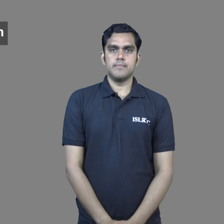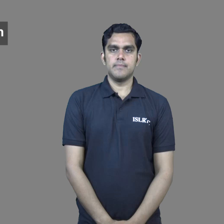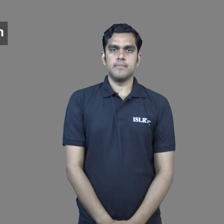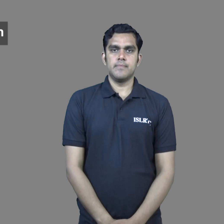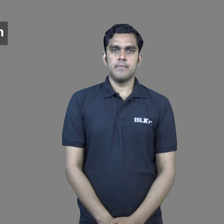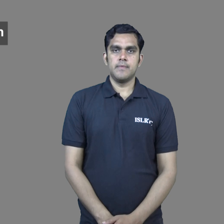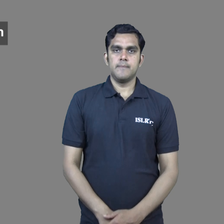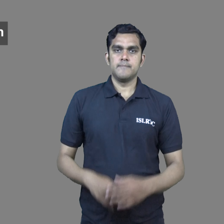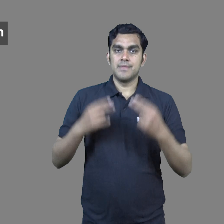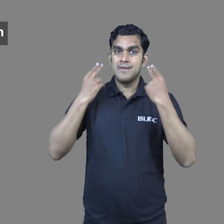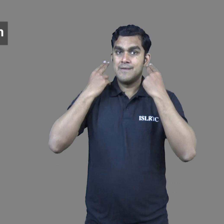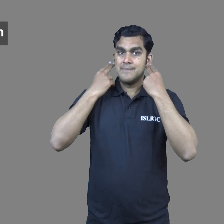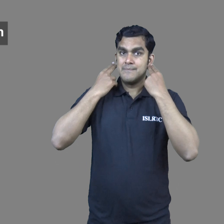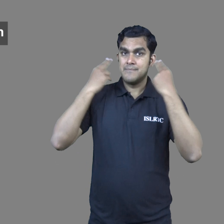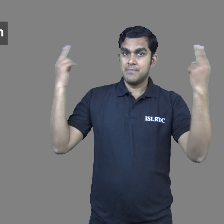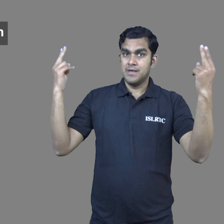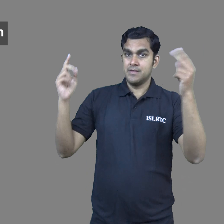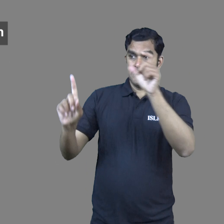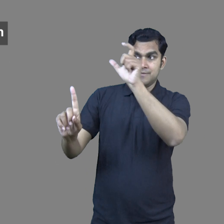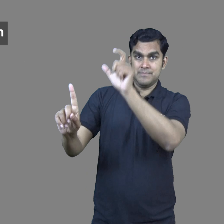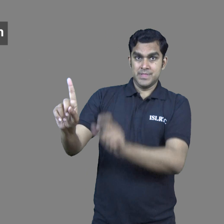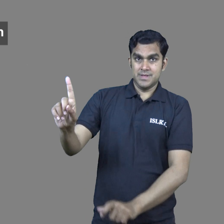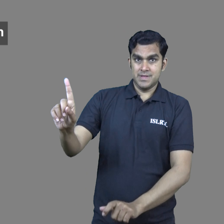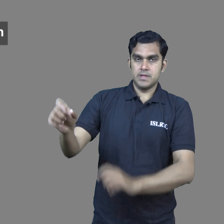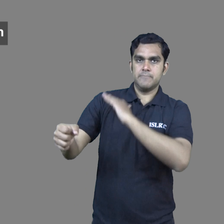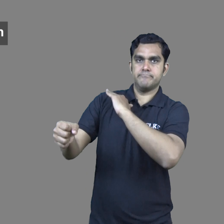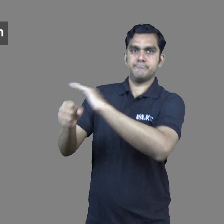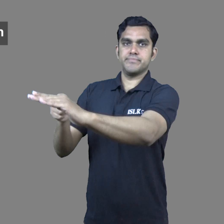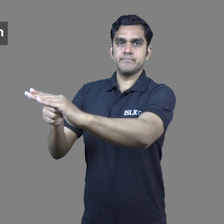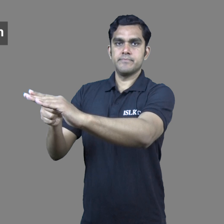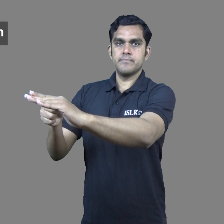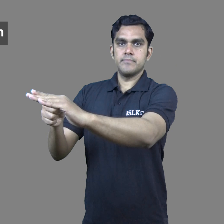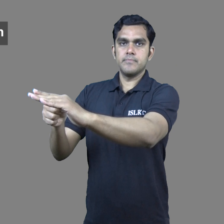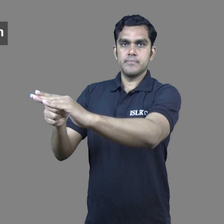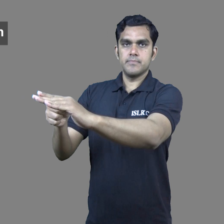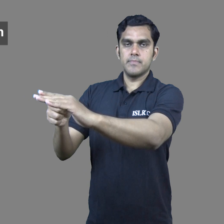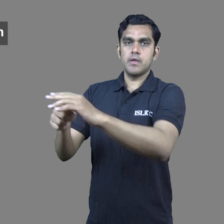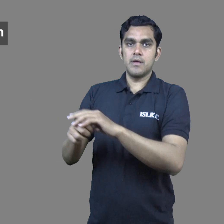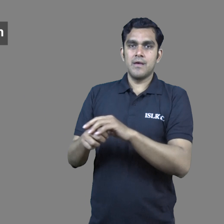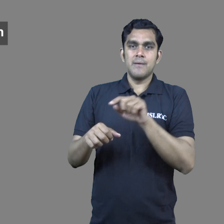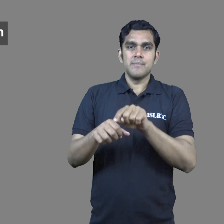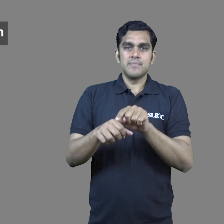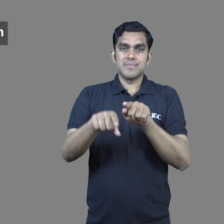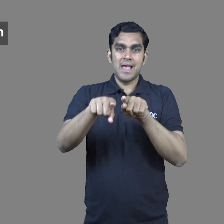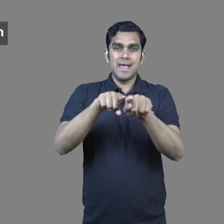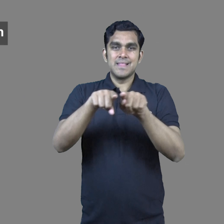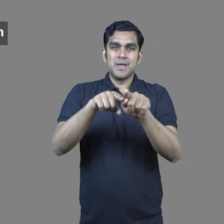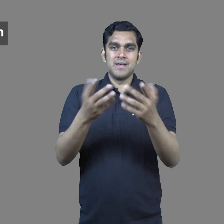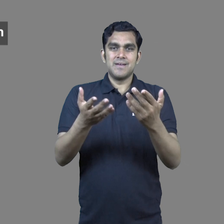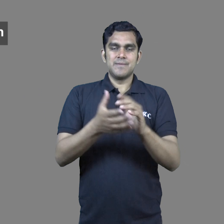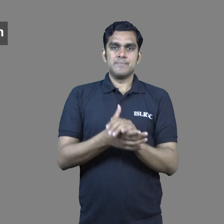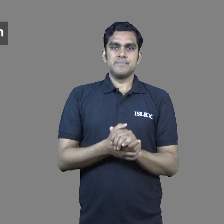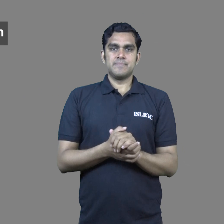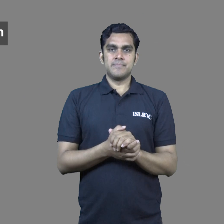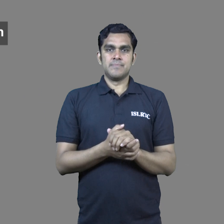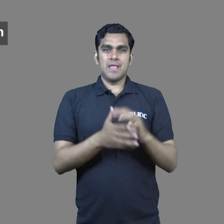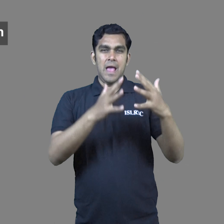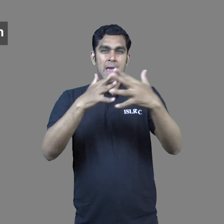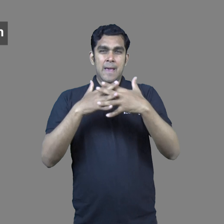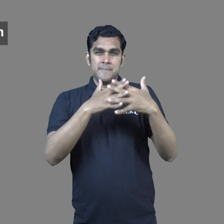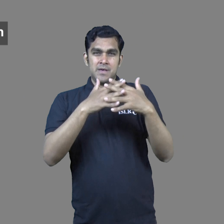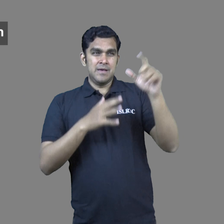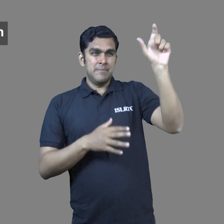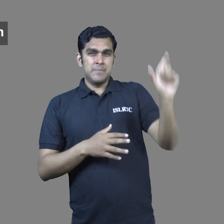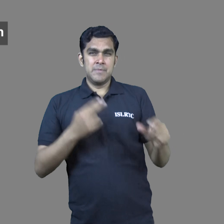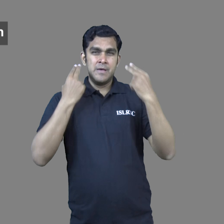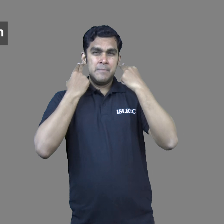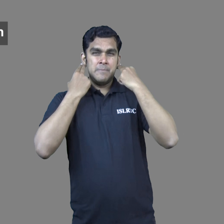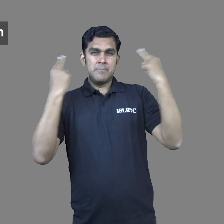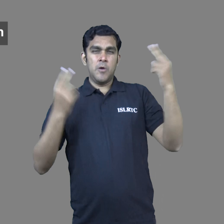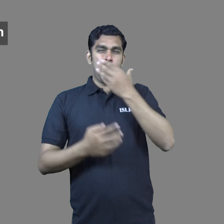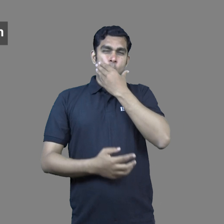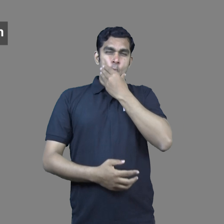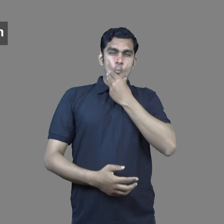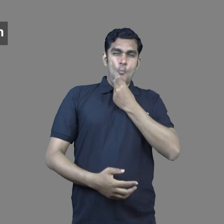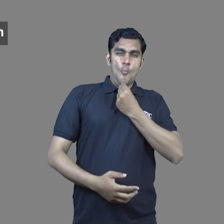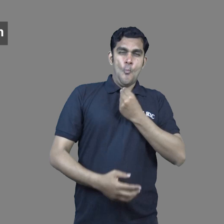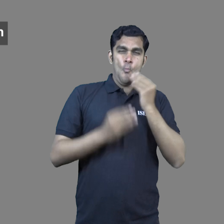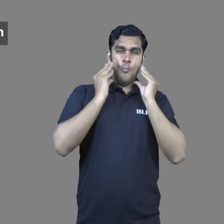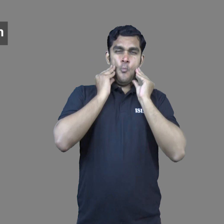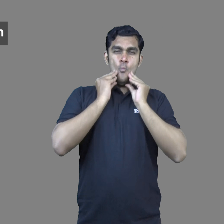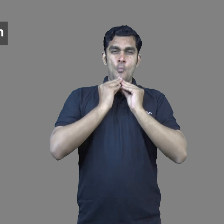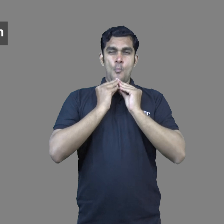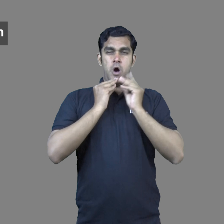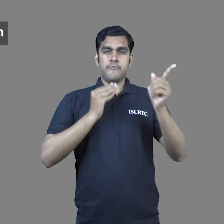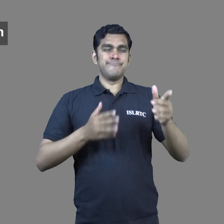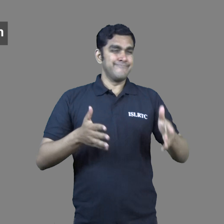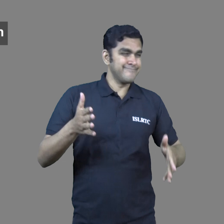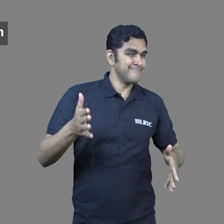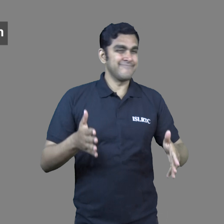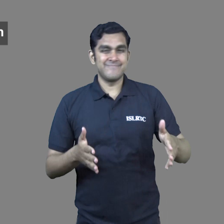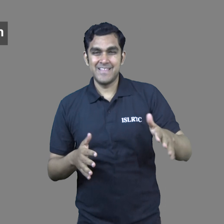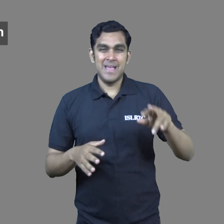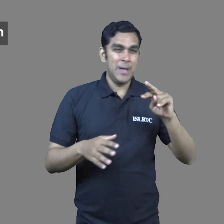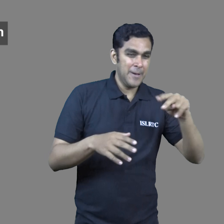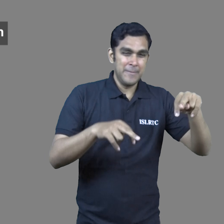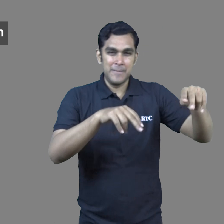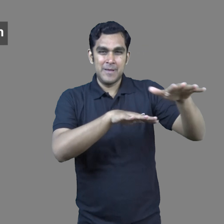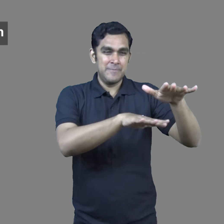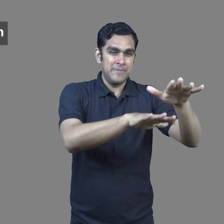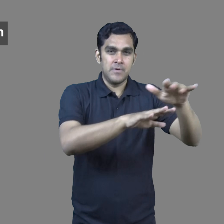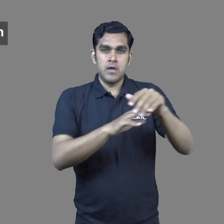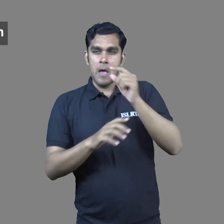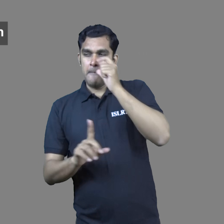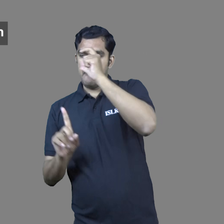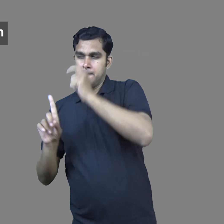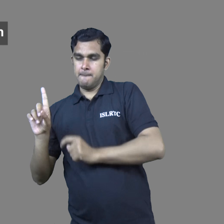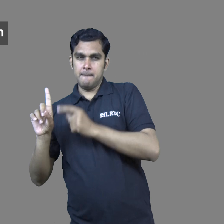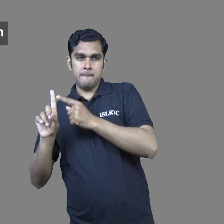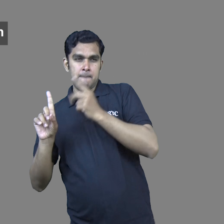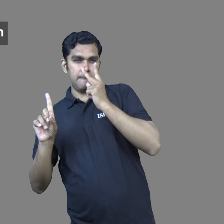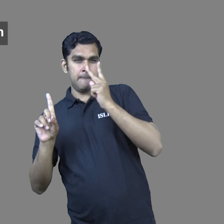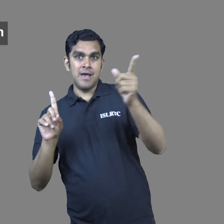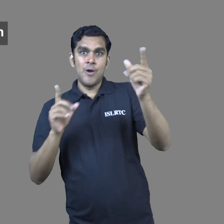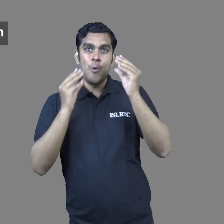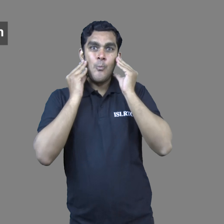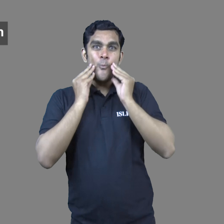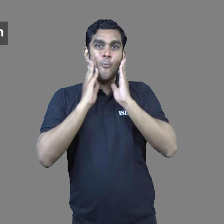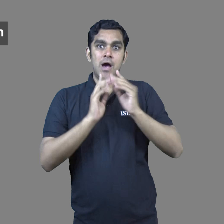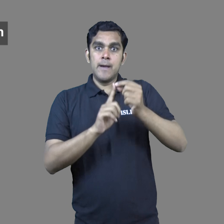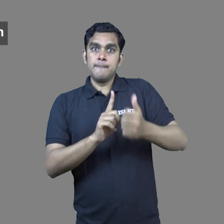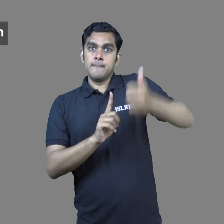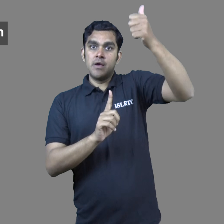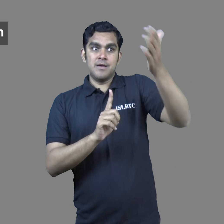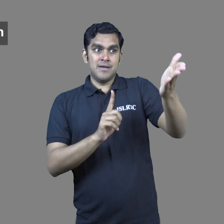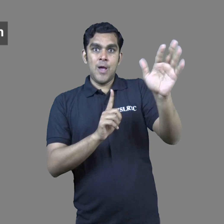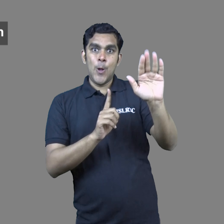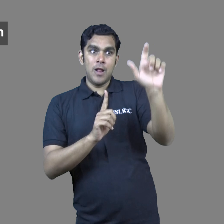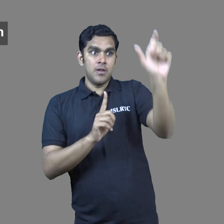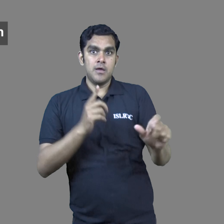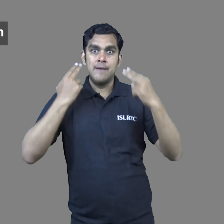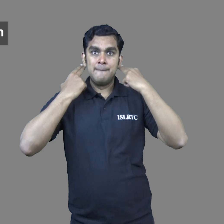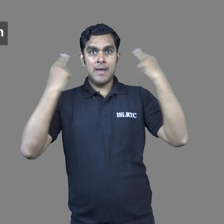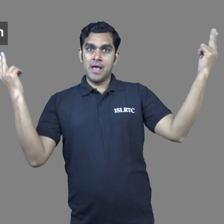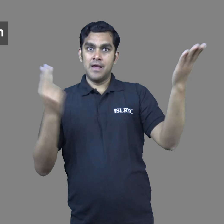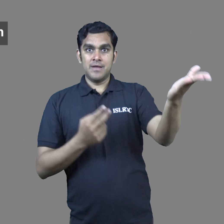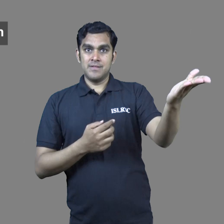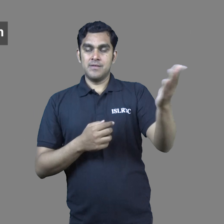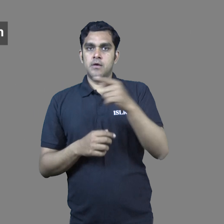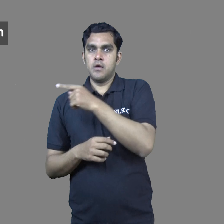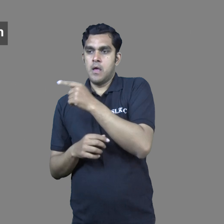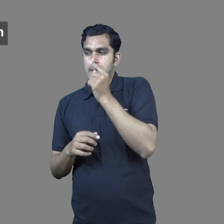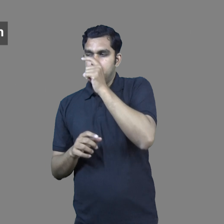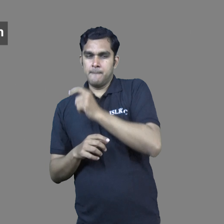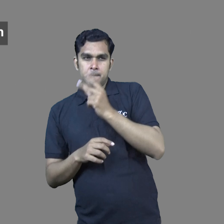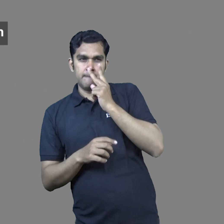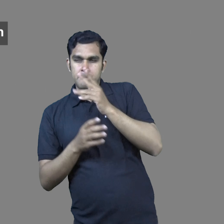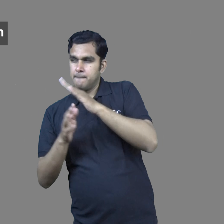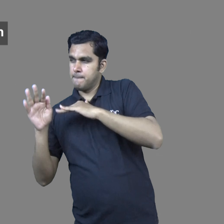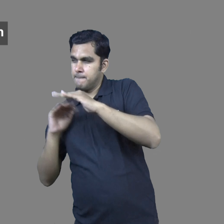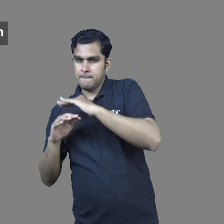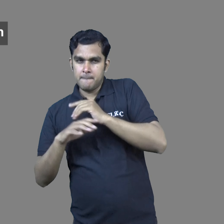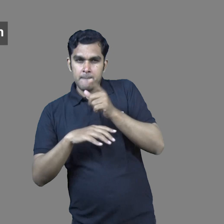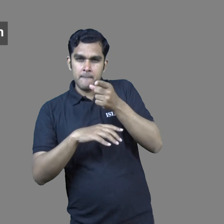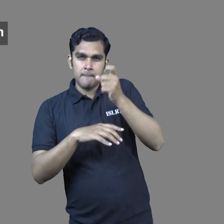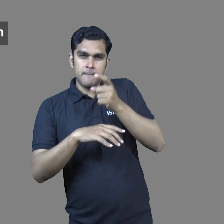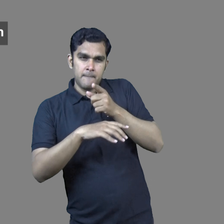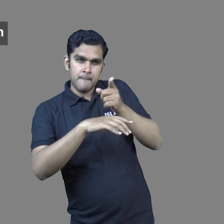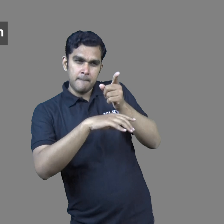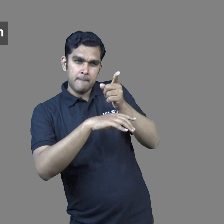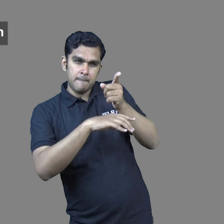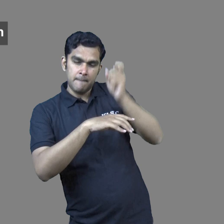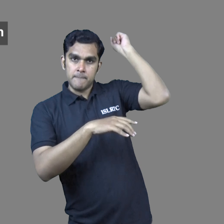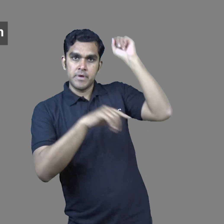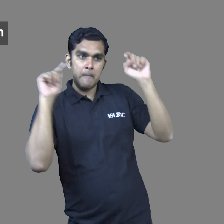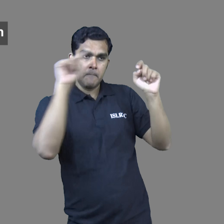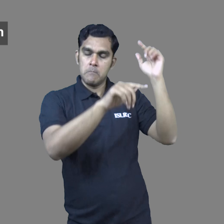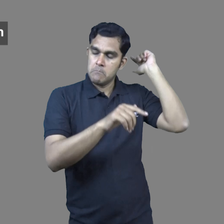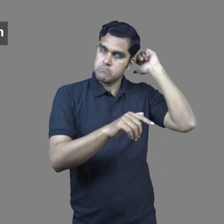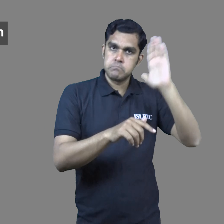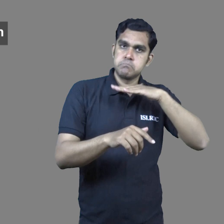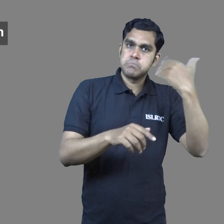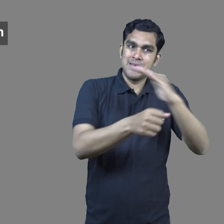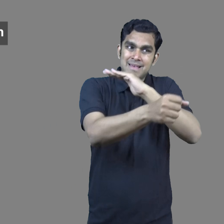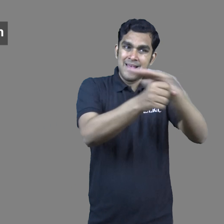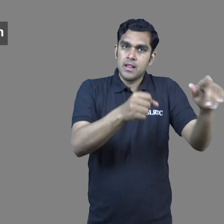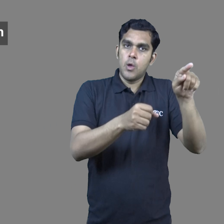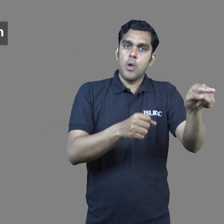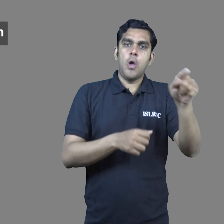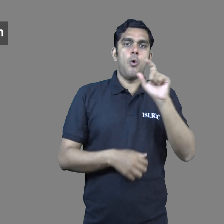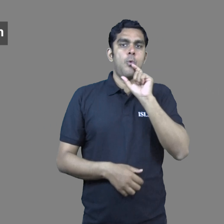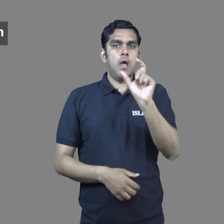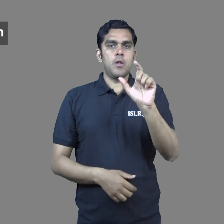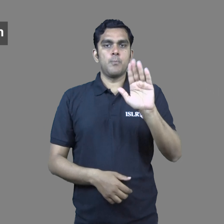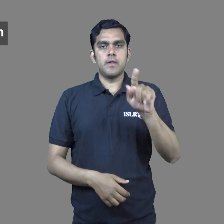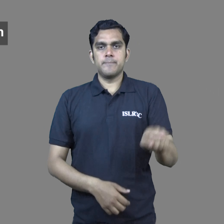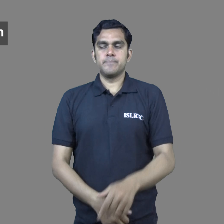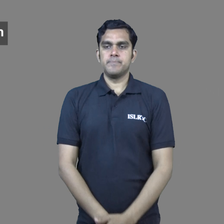Assassination